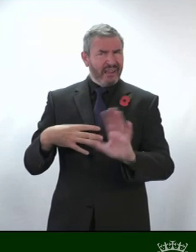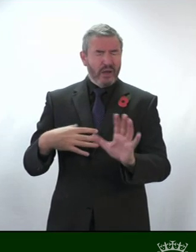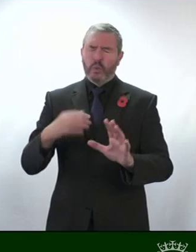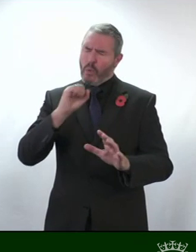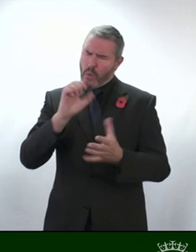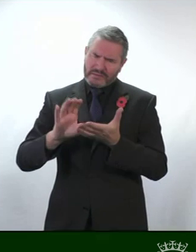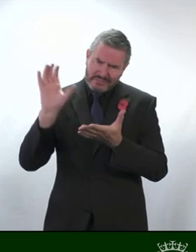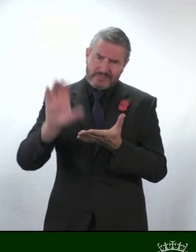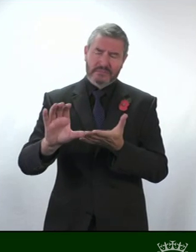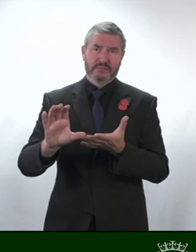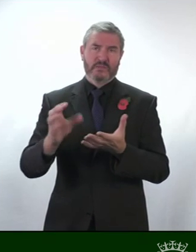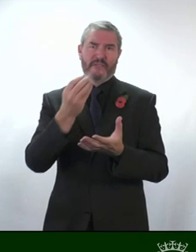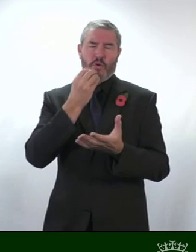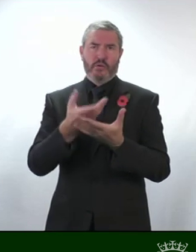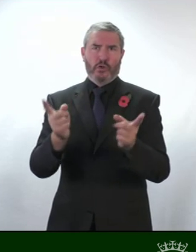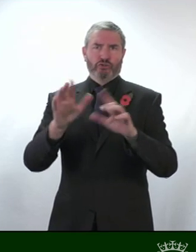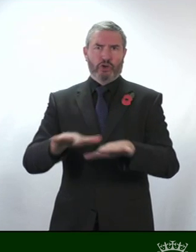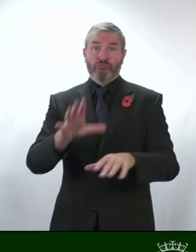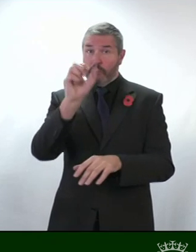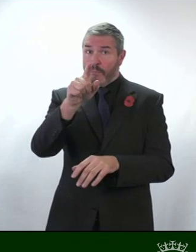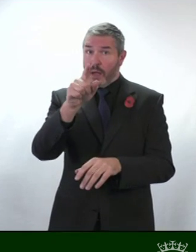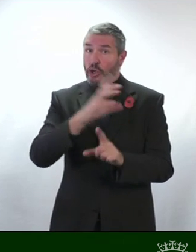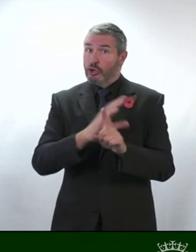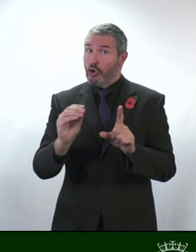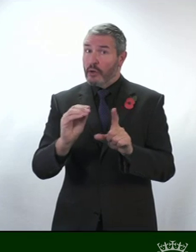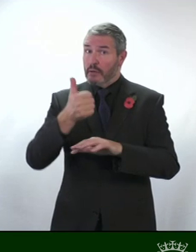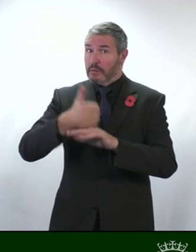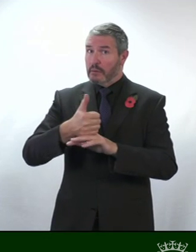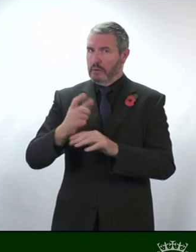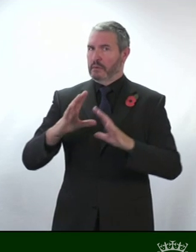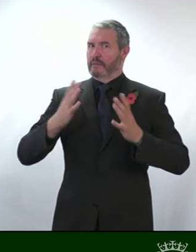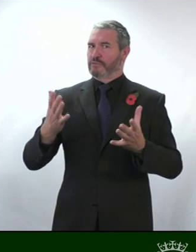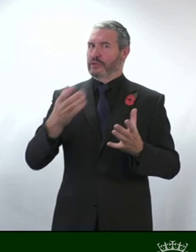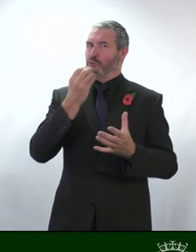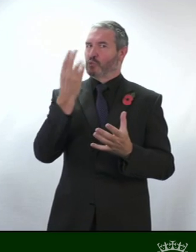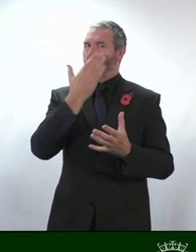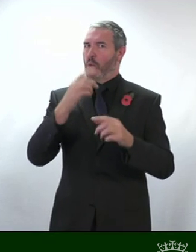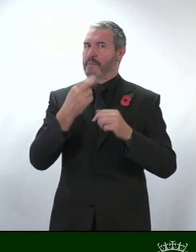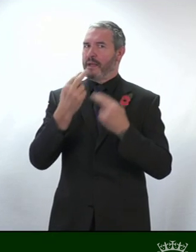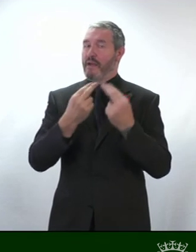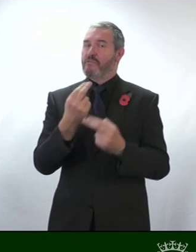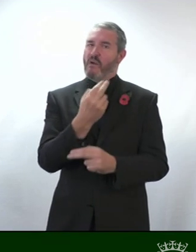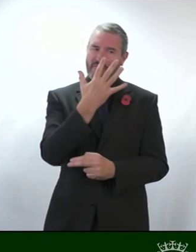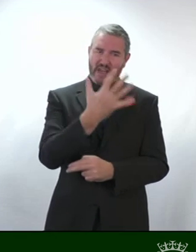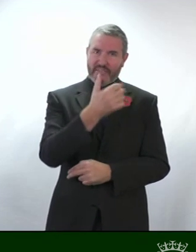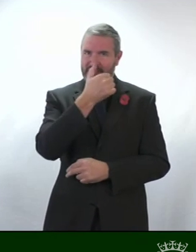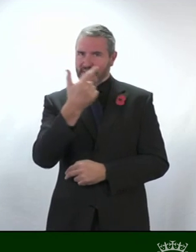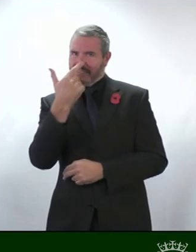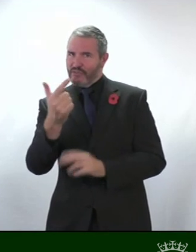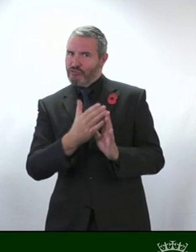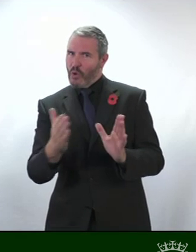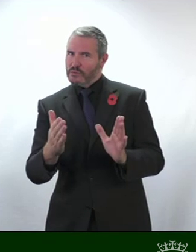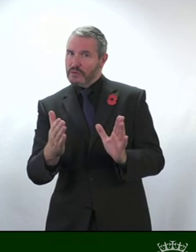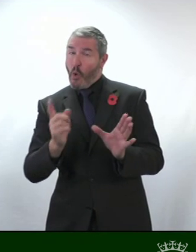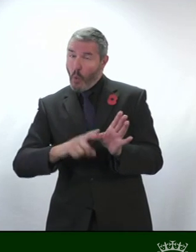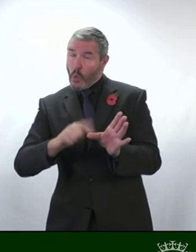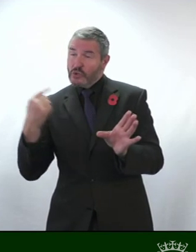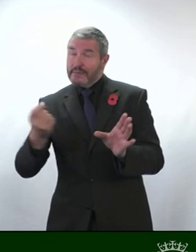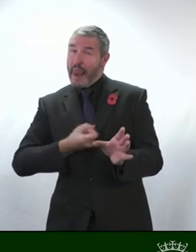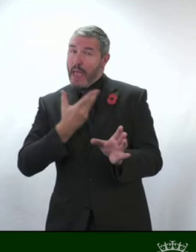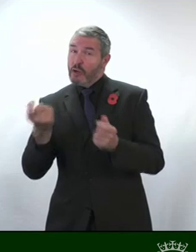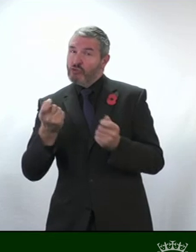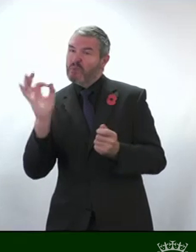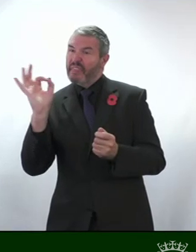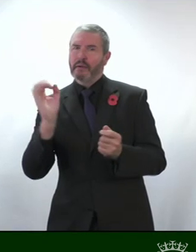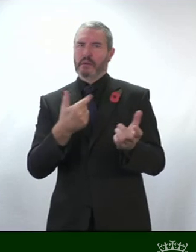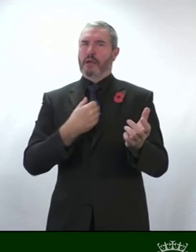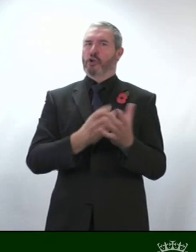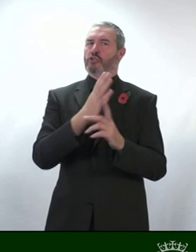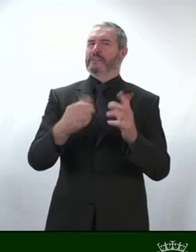Never forget that it was a Conservative Government that instituted free school meals for five, six and seven-year-olds after all the years Labour was in power.